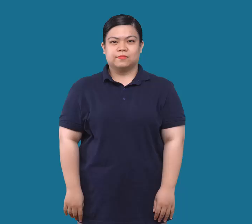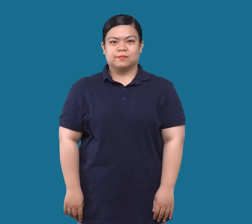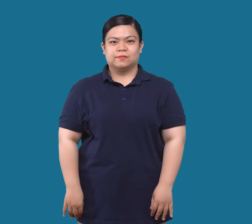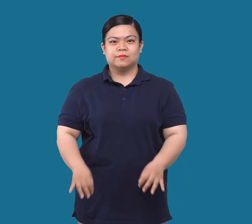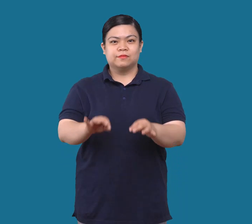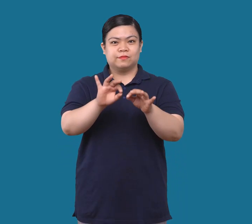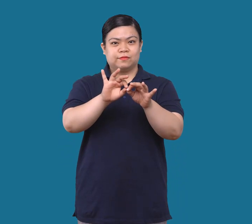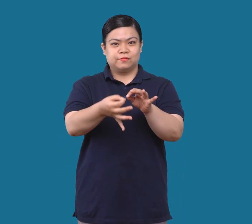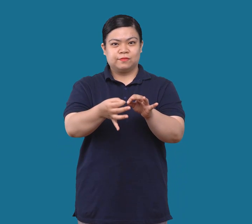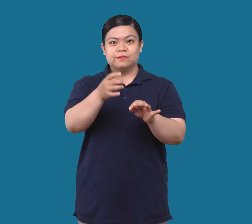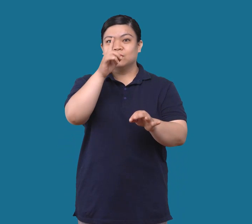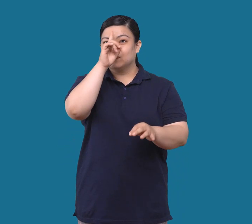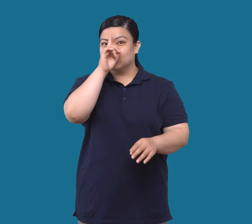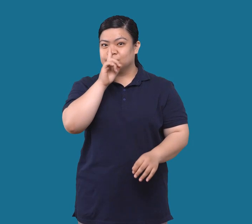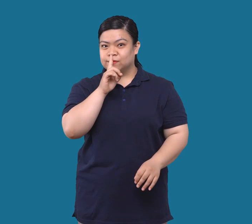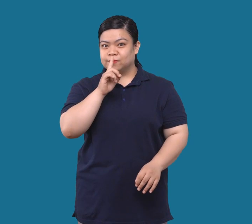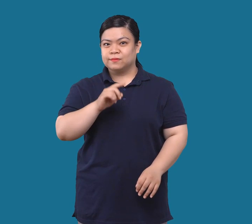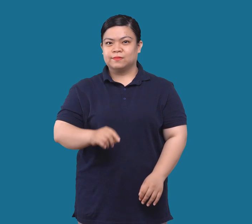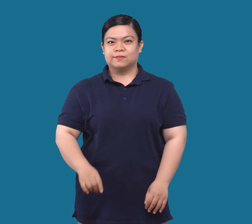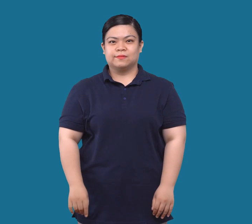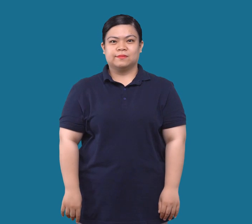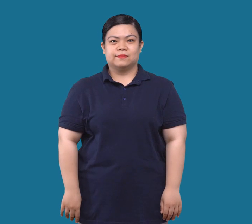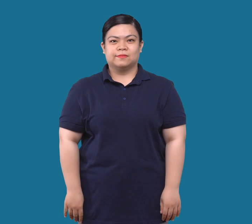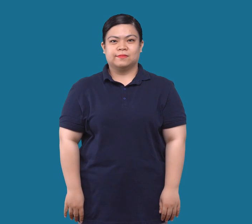rau dền